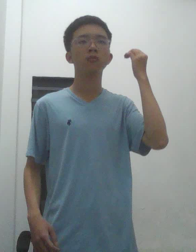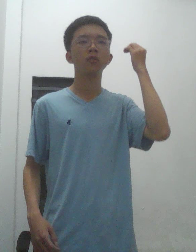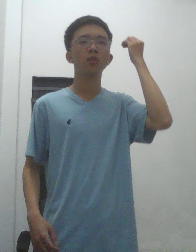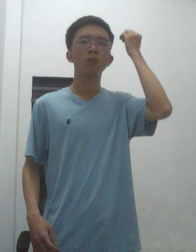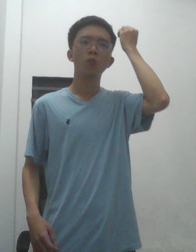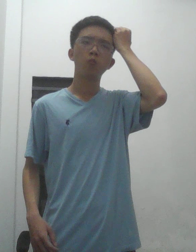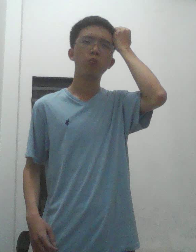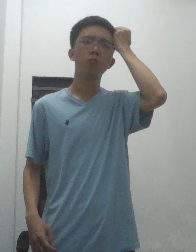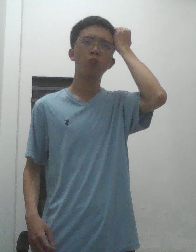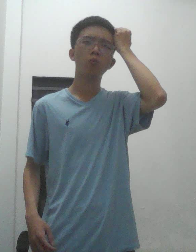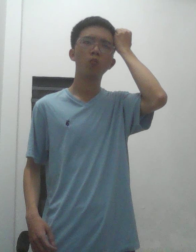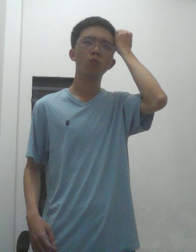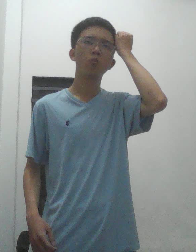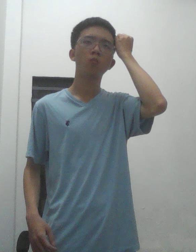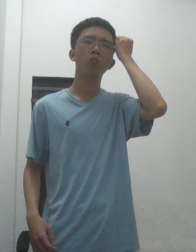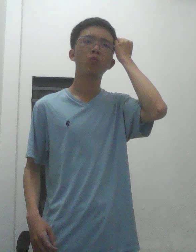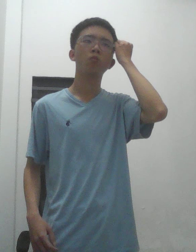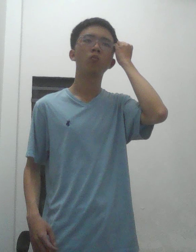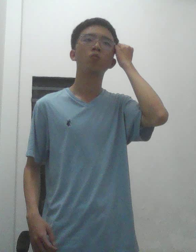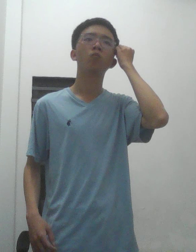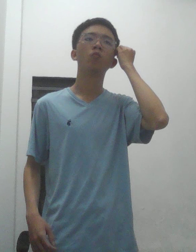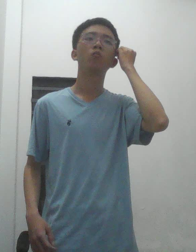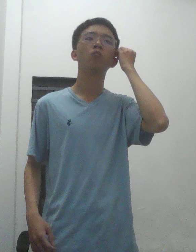oi troi